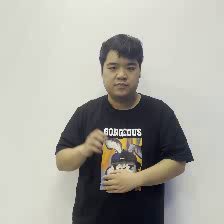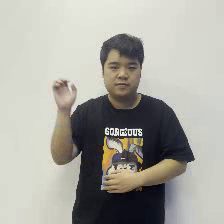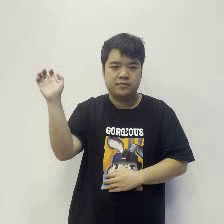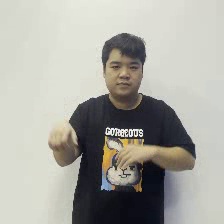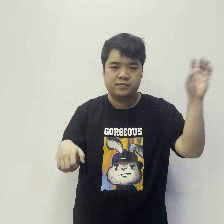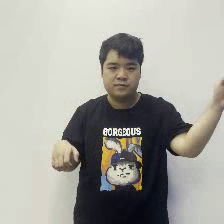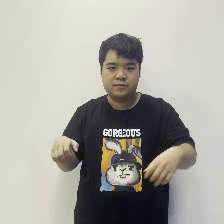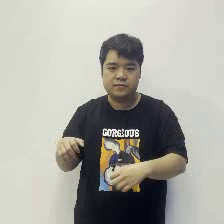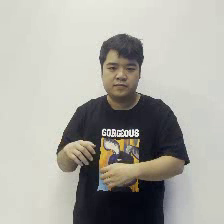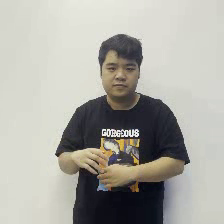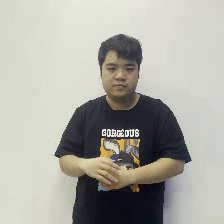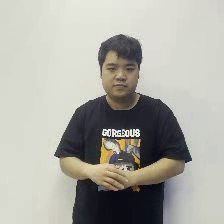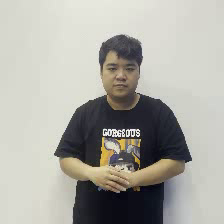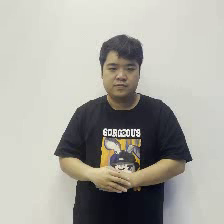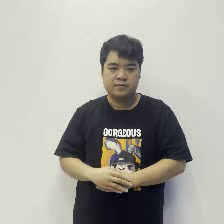Con gấu